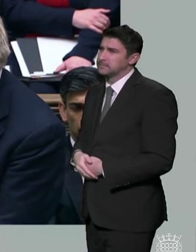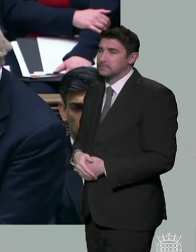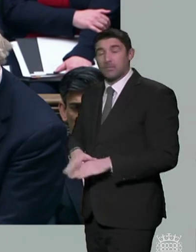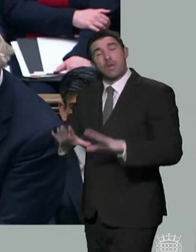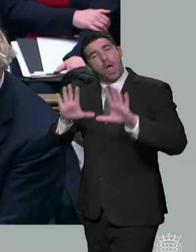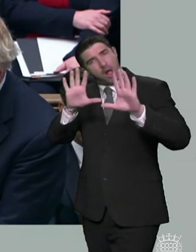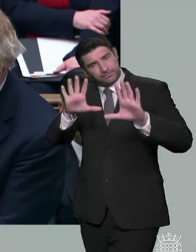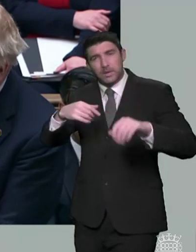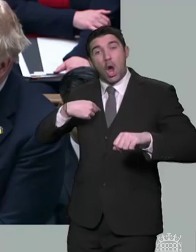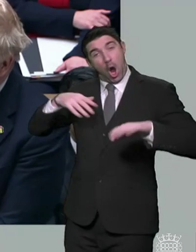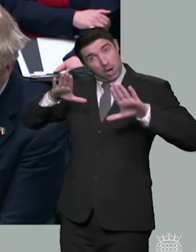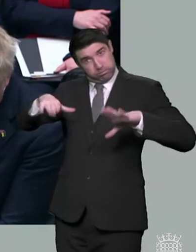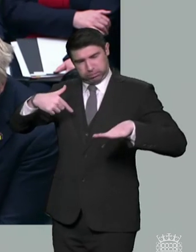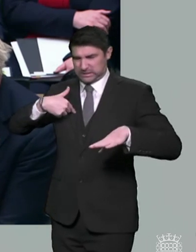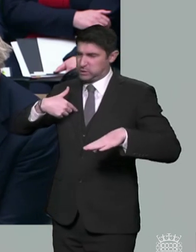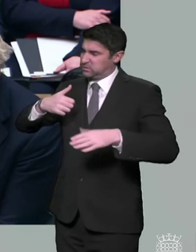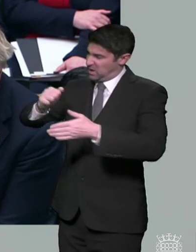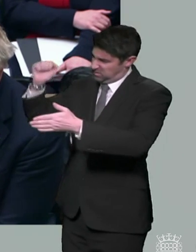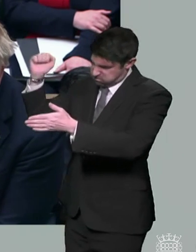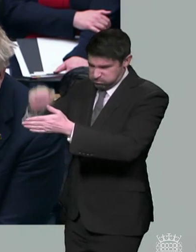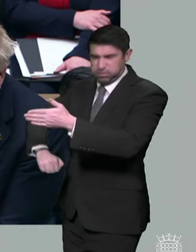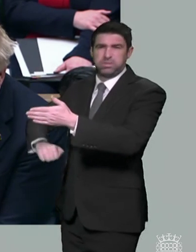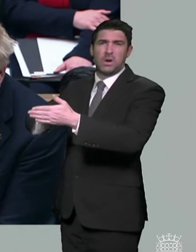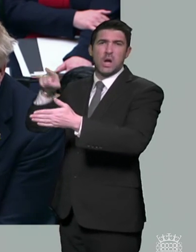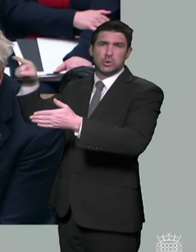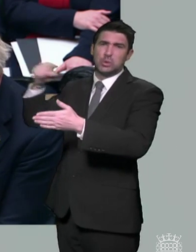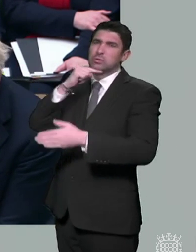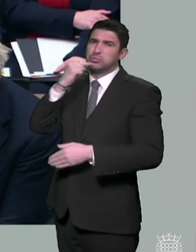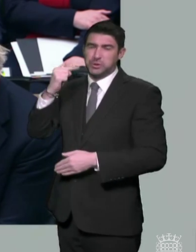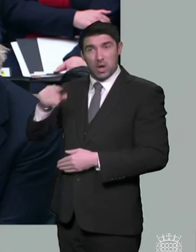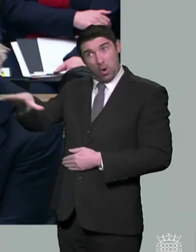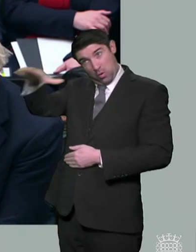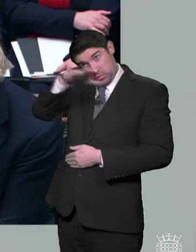The whole House should be proud of what we have done, because we have led the way on this.